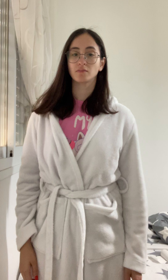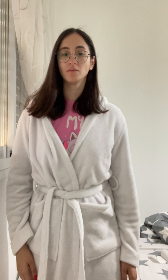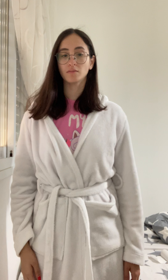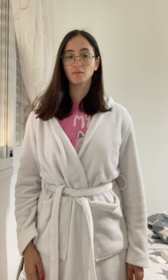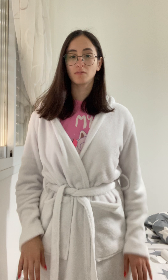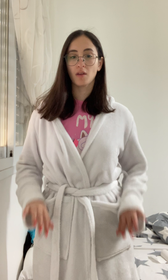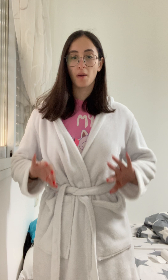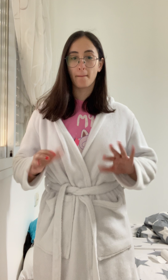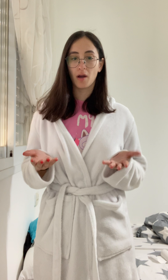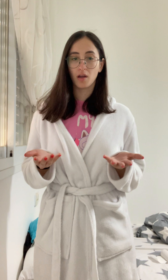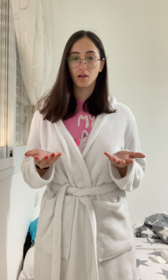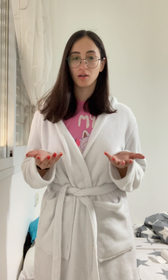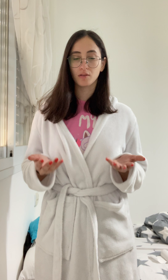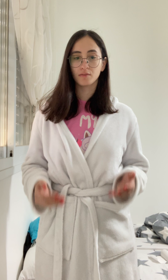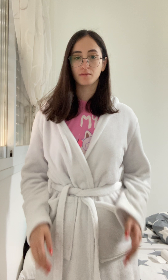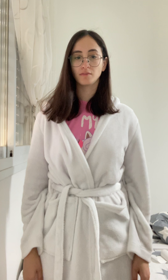מהר